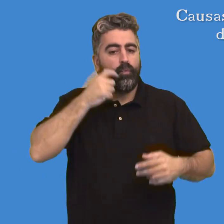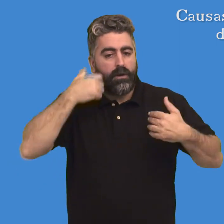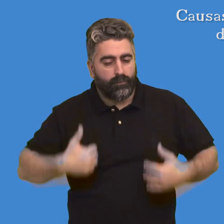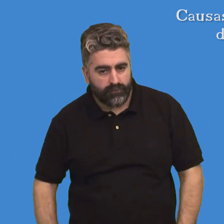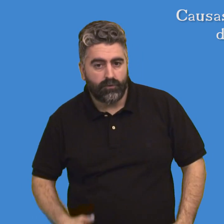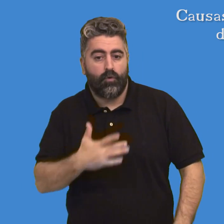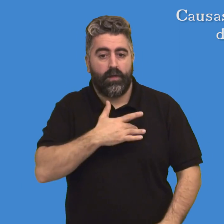cuerpo